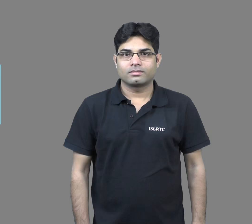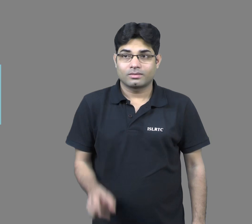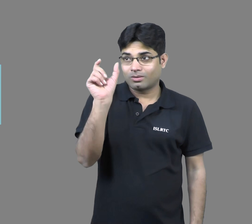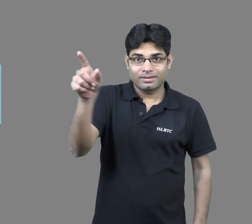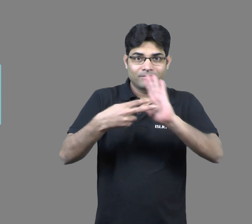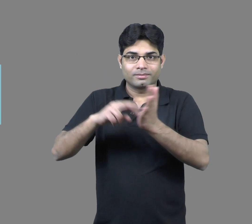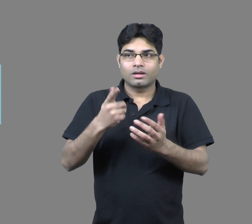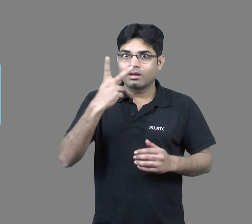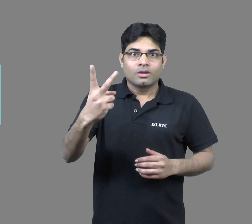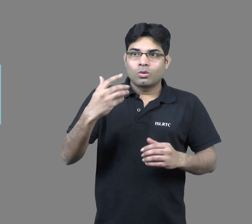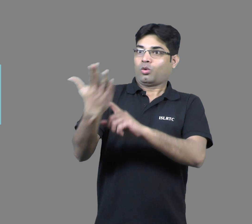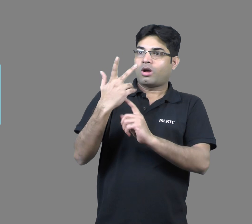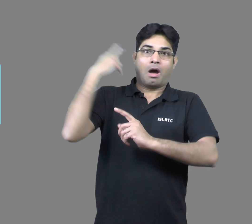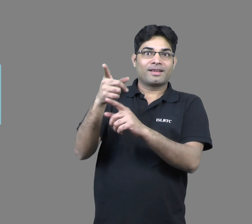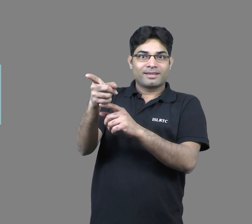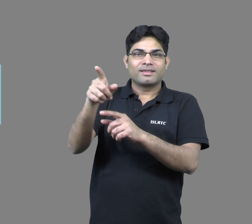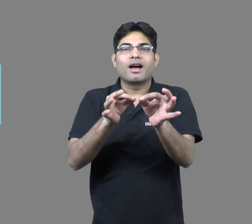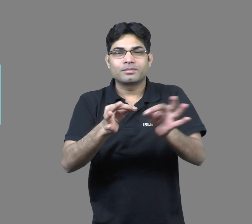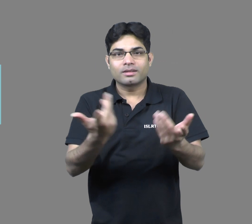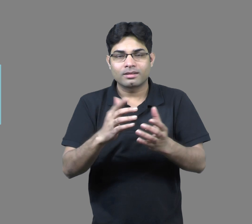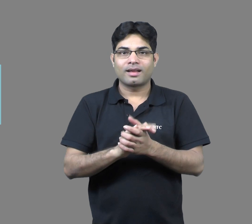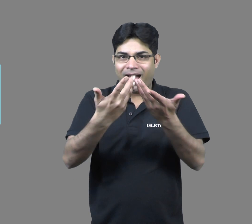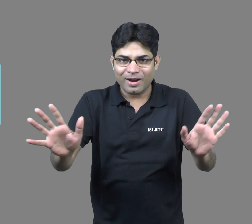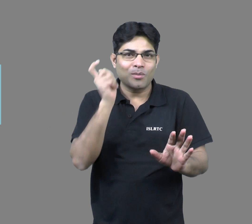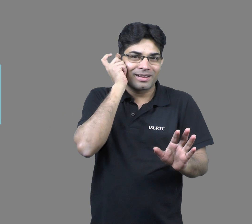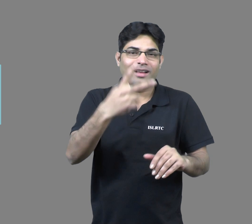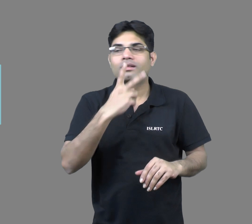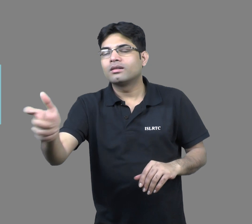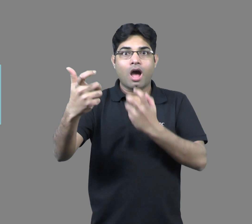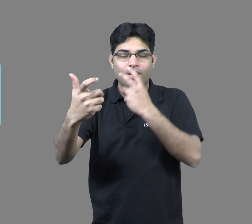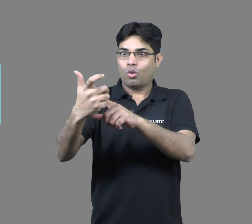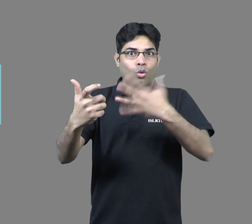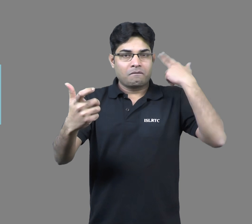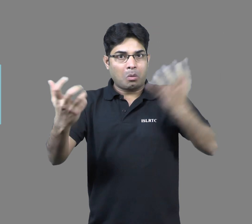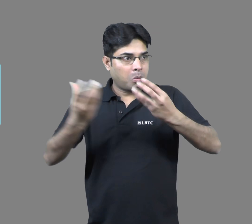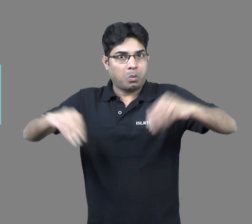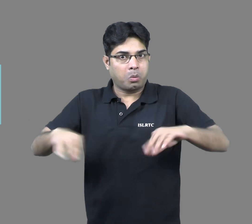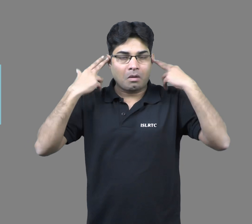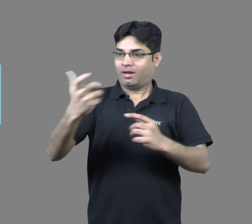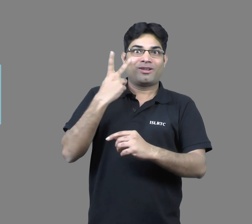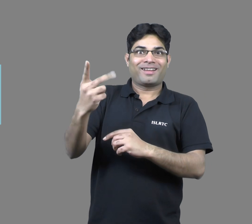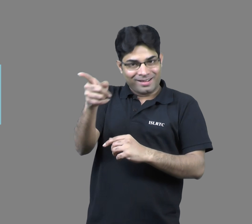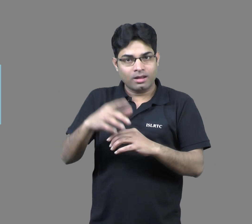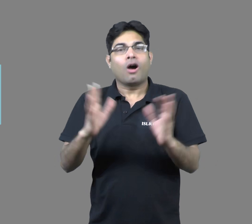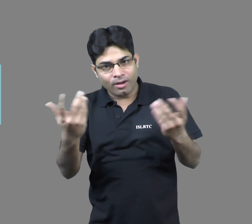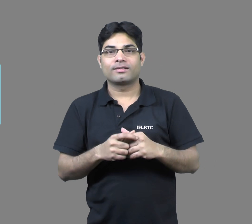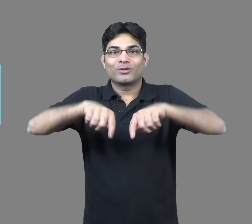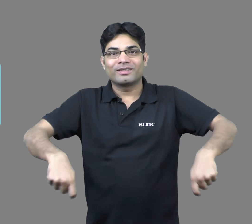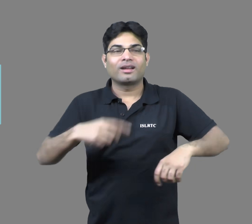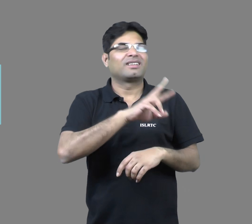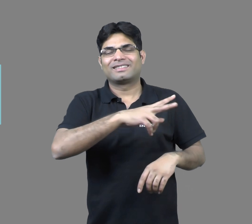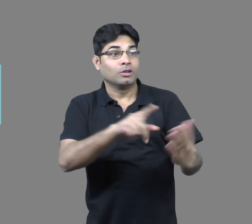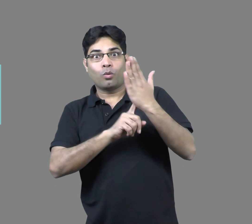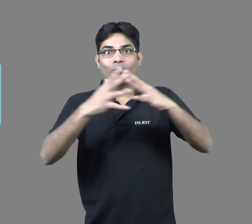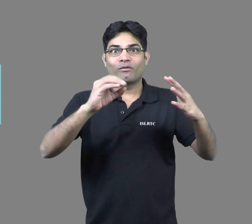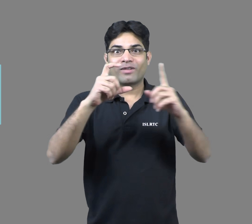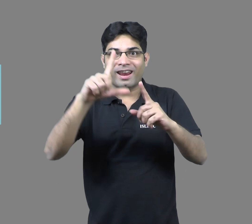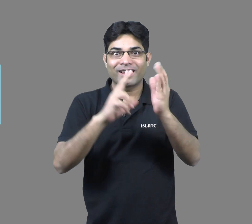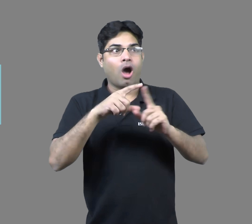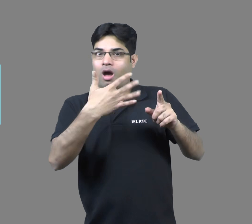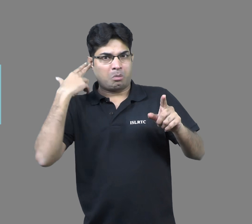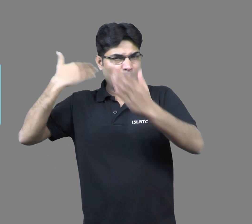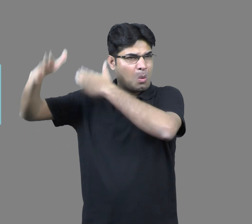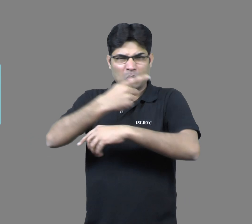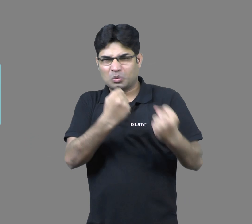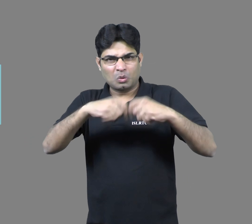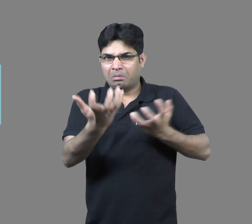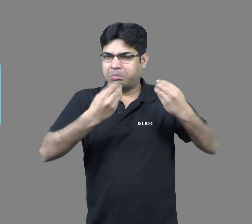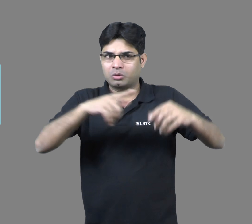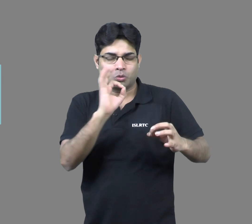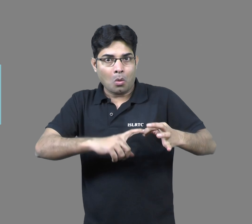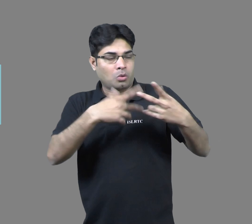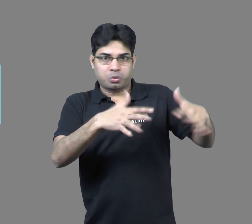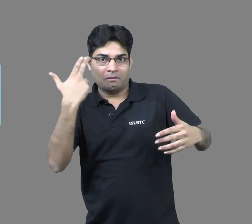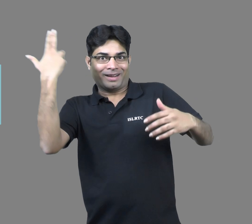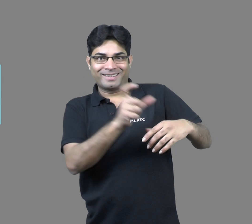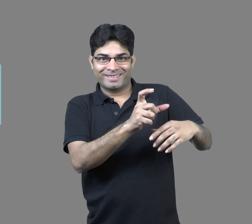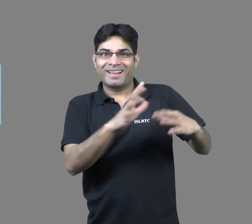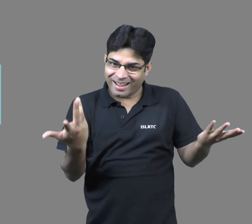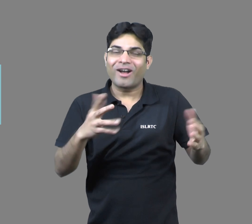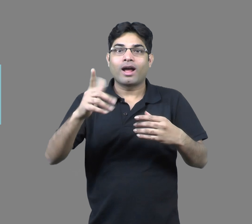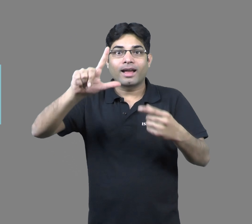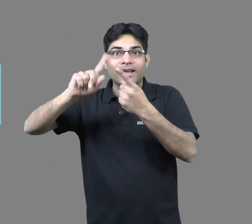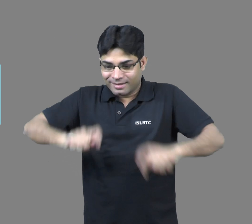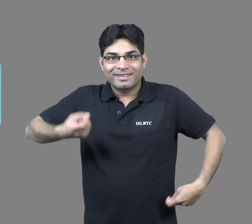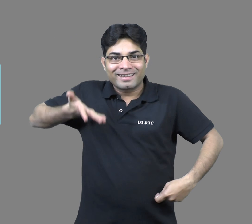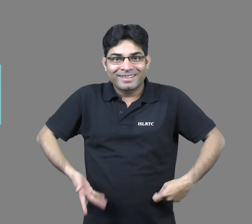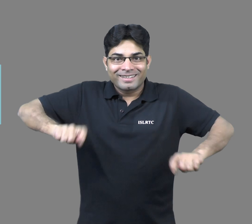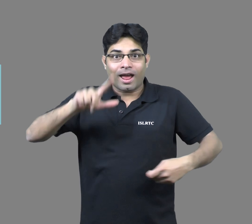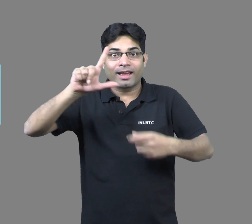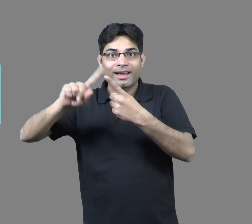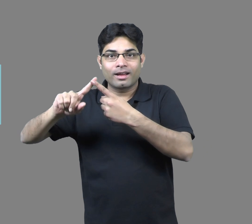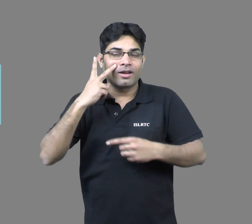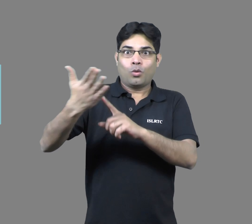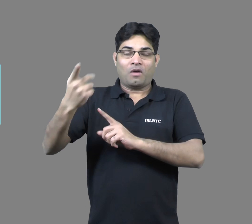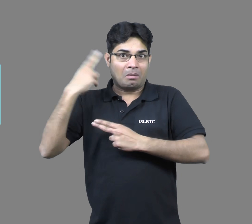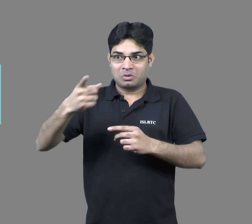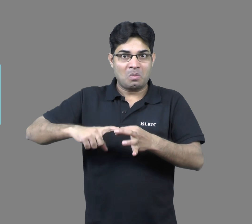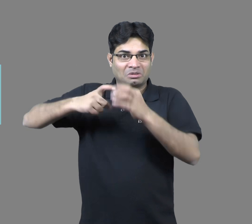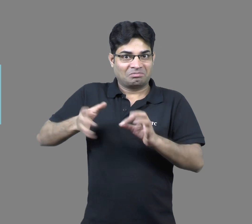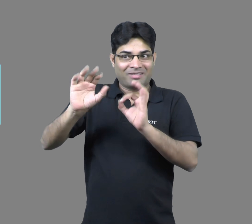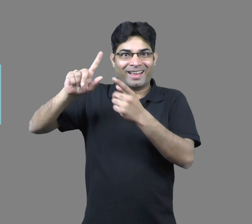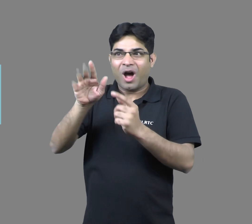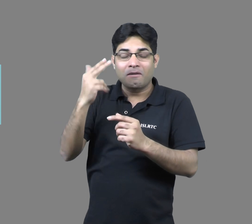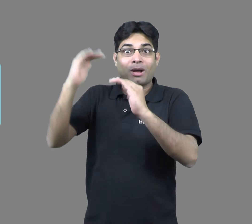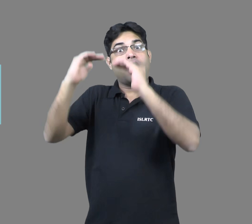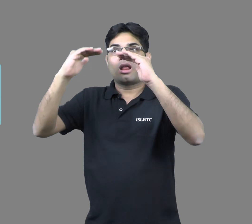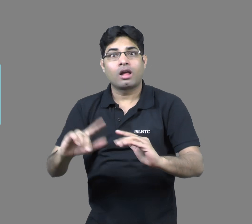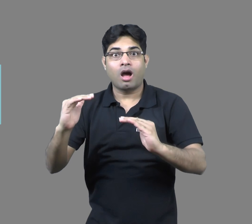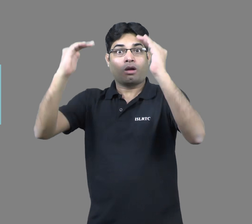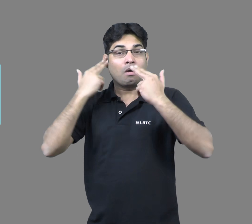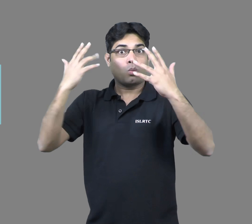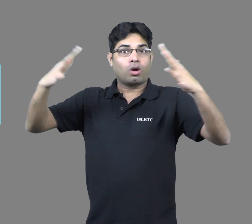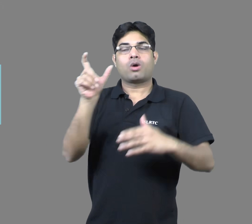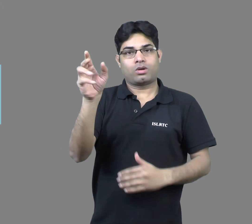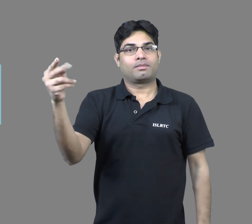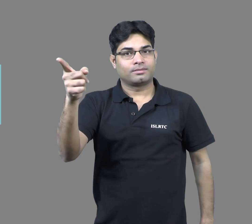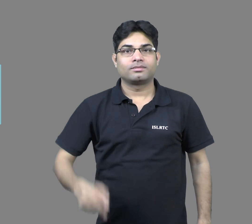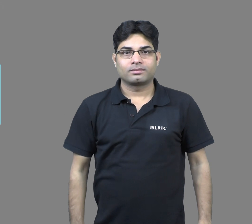Brand